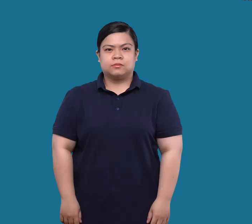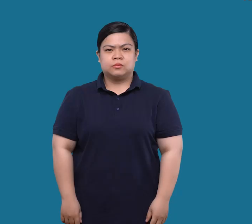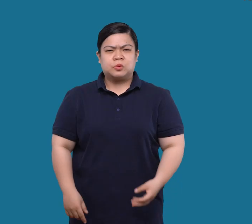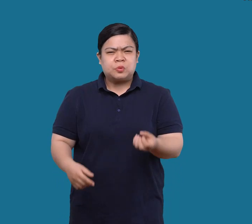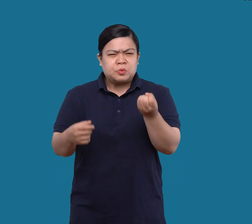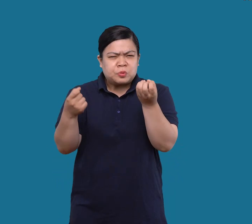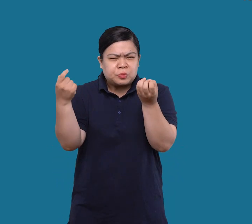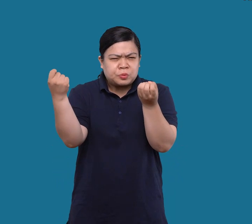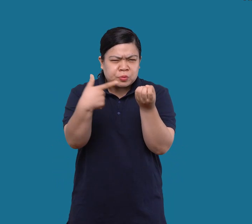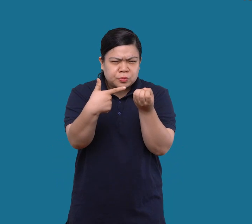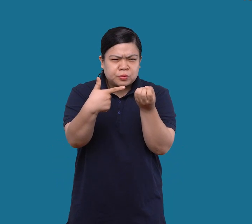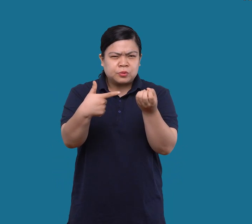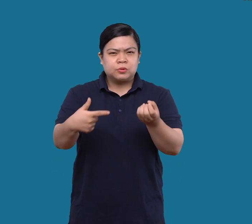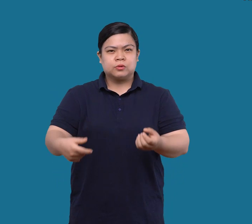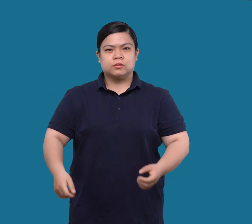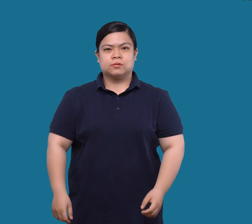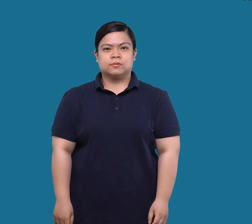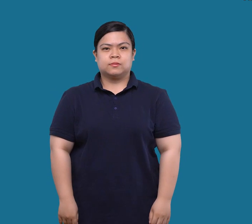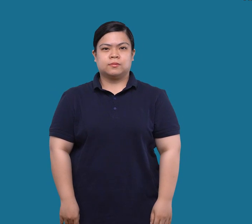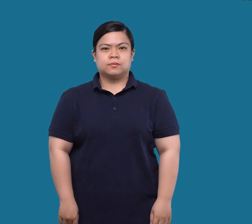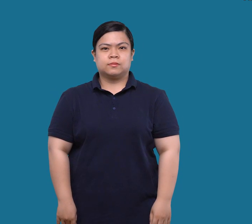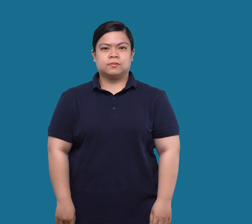lớn hơn 2 (Toán học)